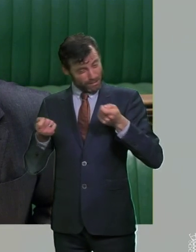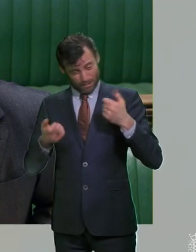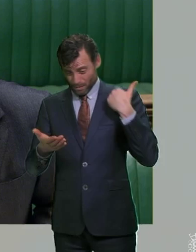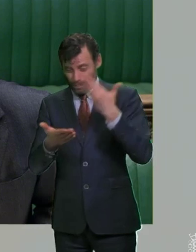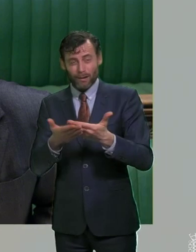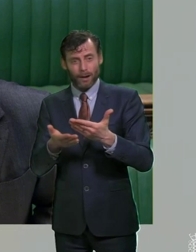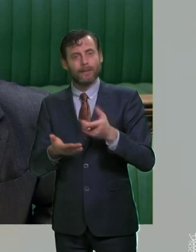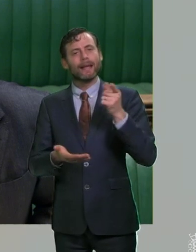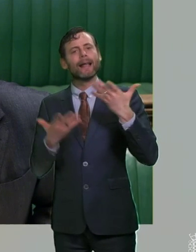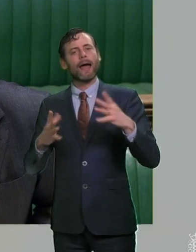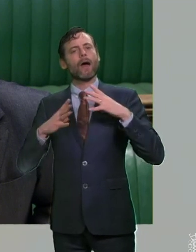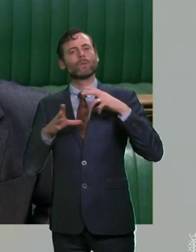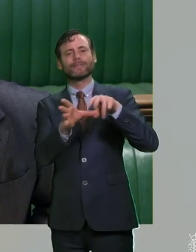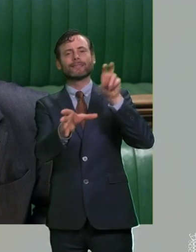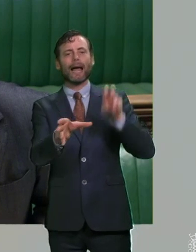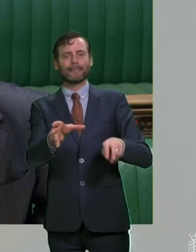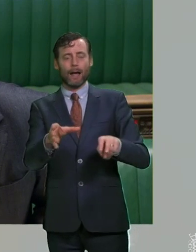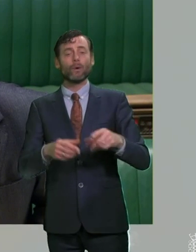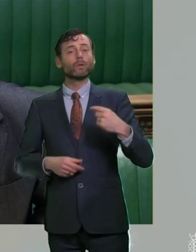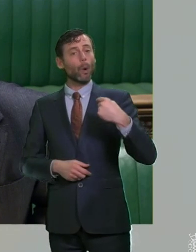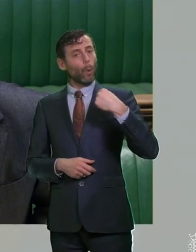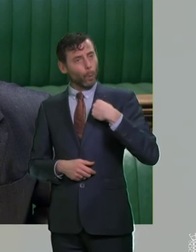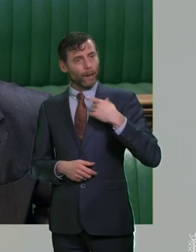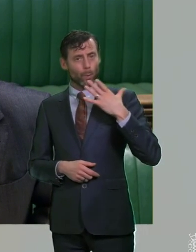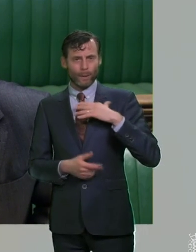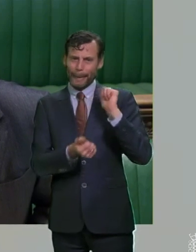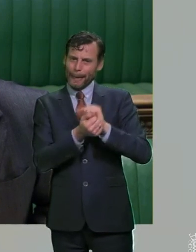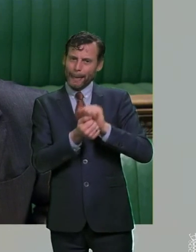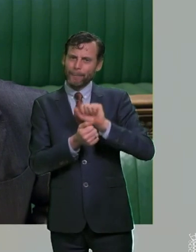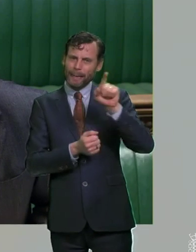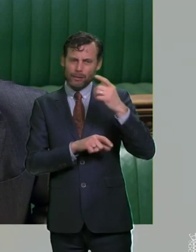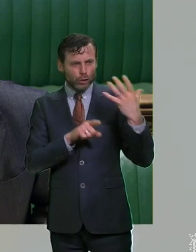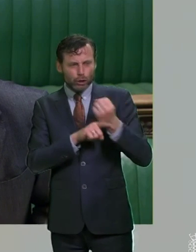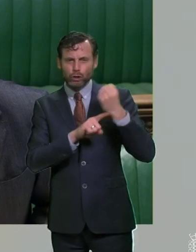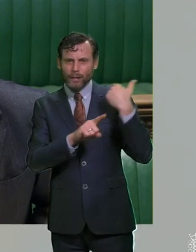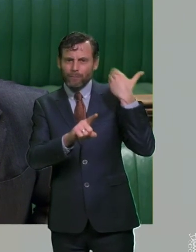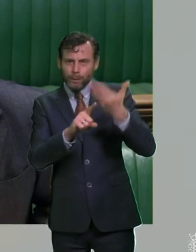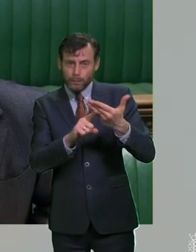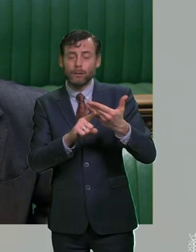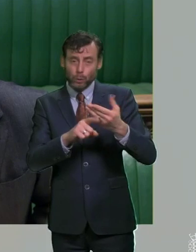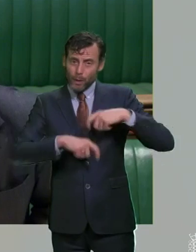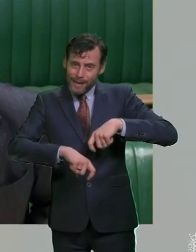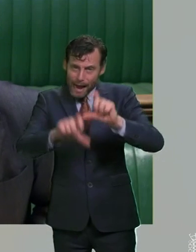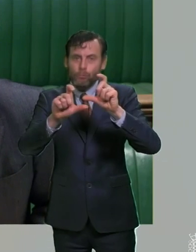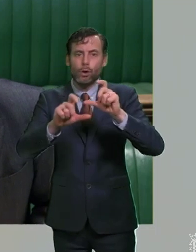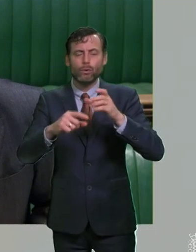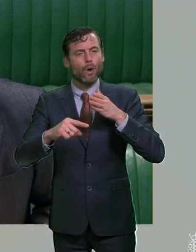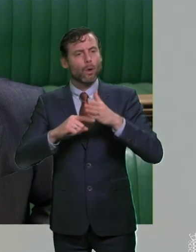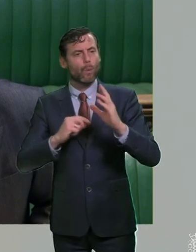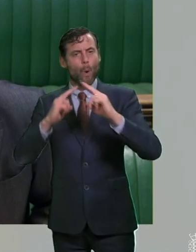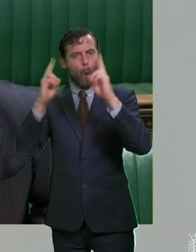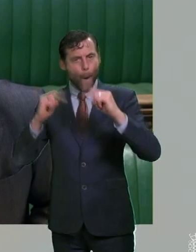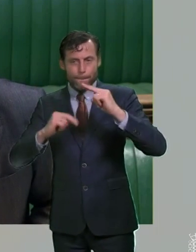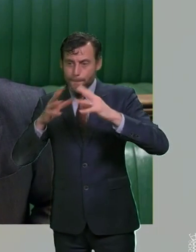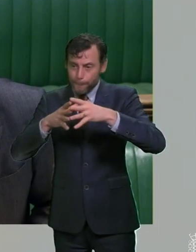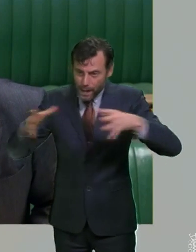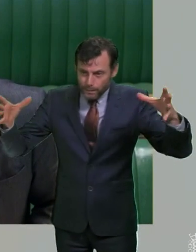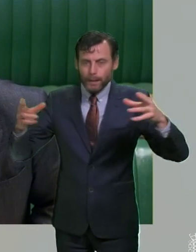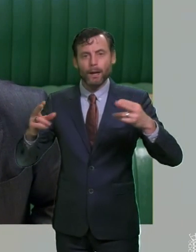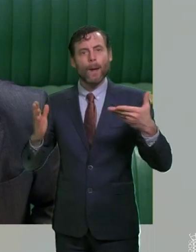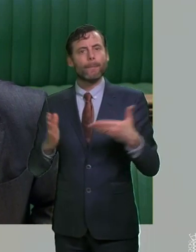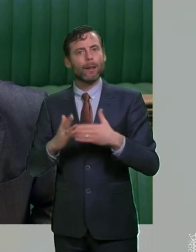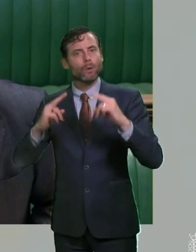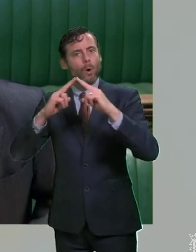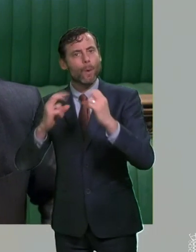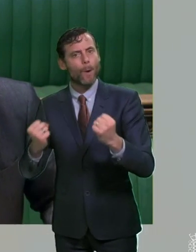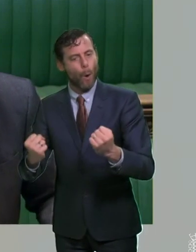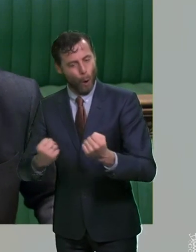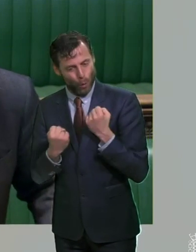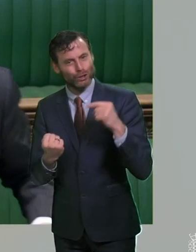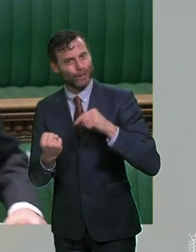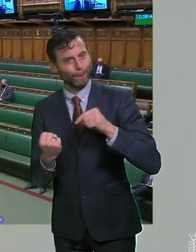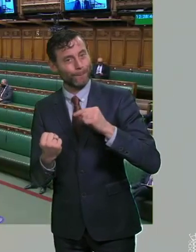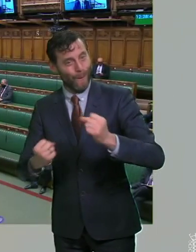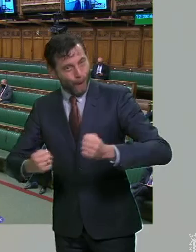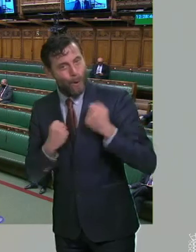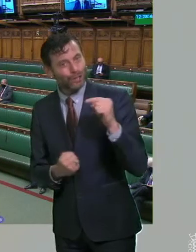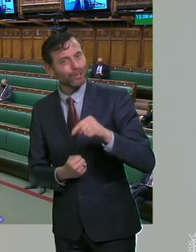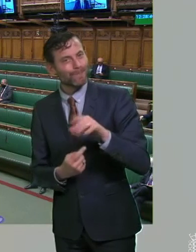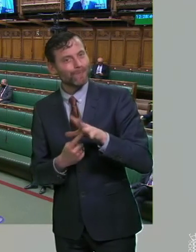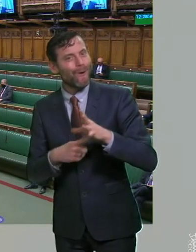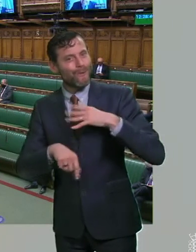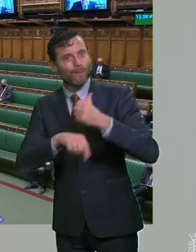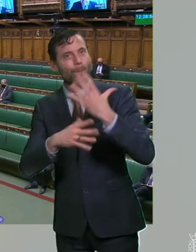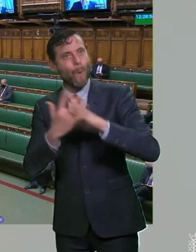We intend to help build on his legacy with a massive home building programme and home ownership programme across the country.